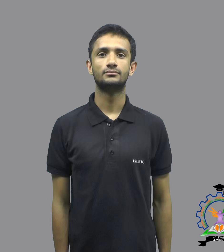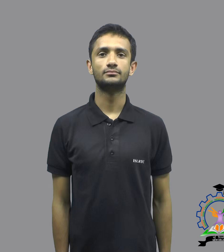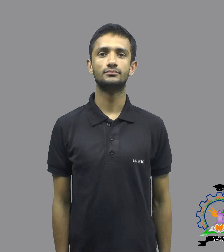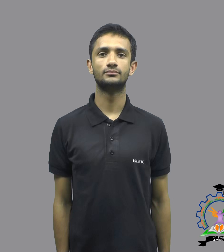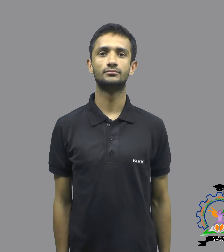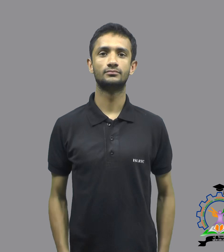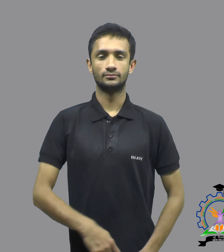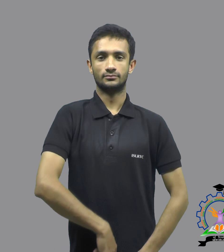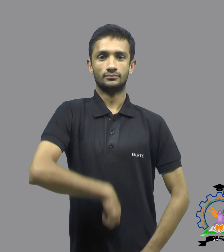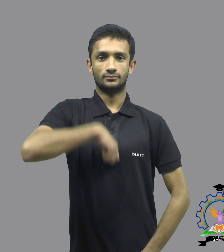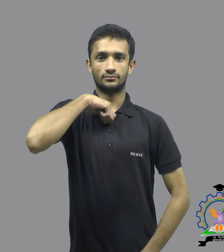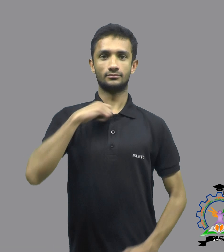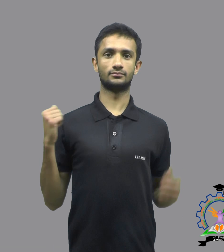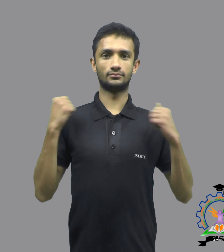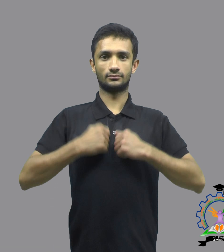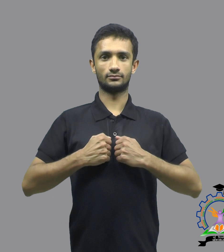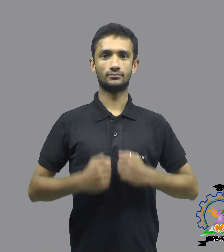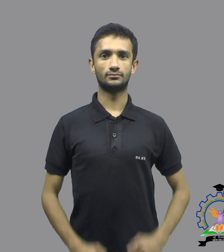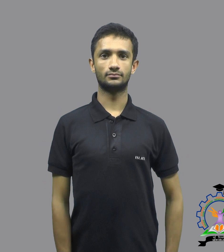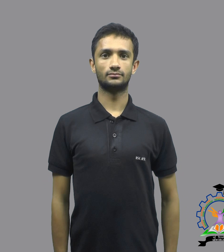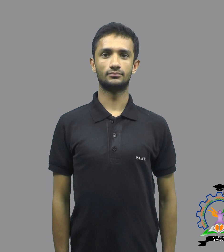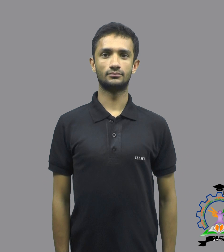Jacket